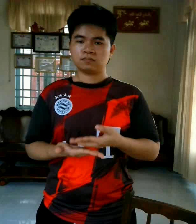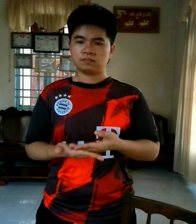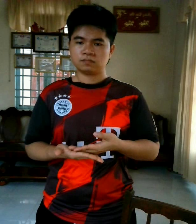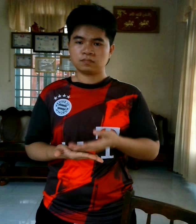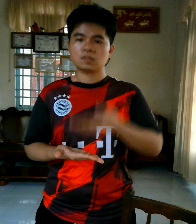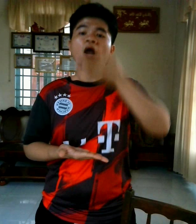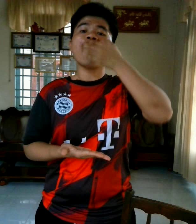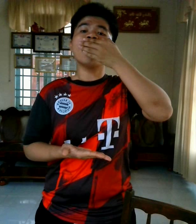sup